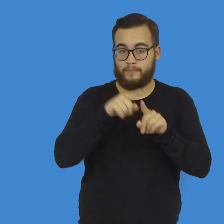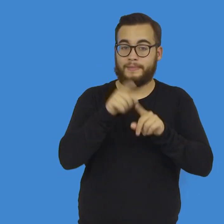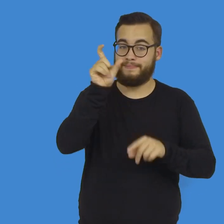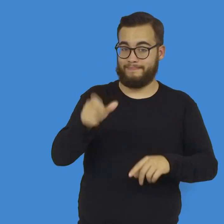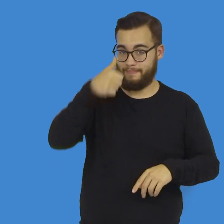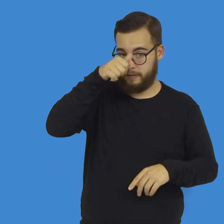persona